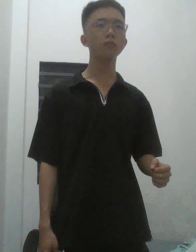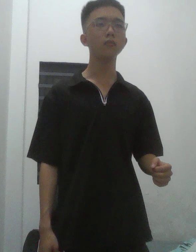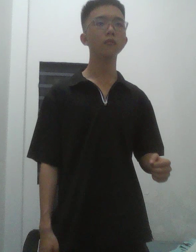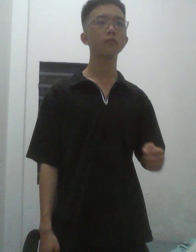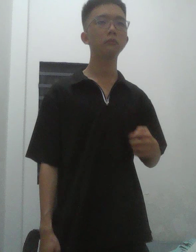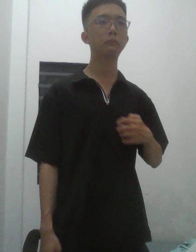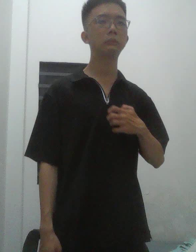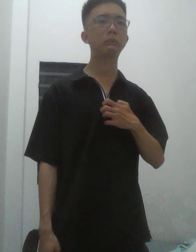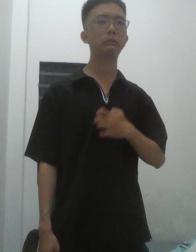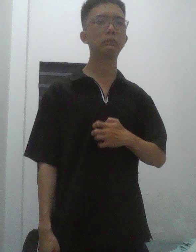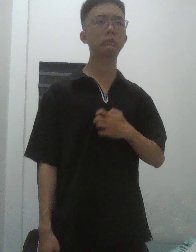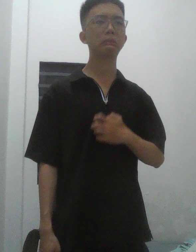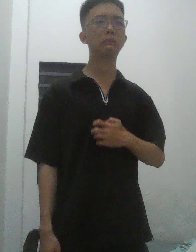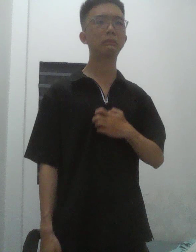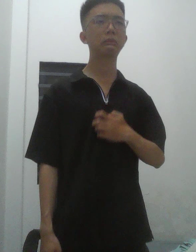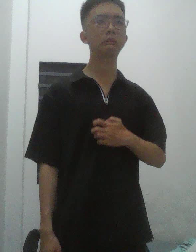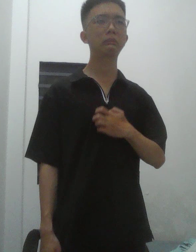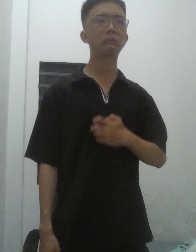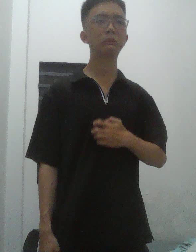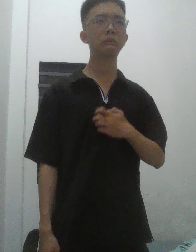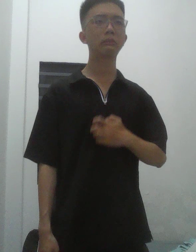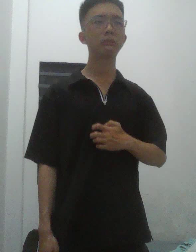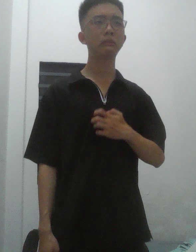ghen